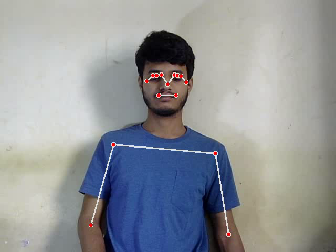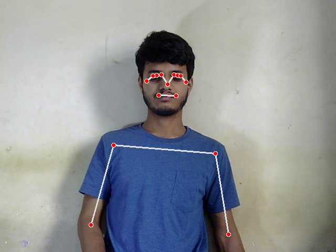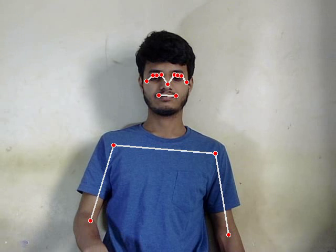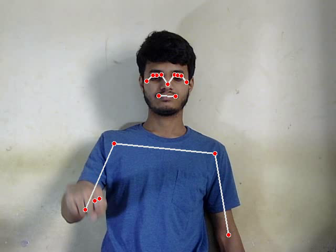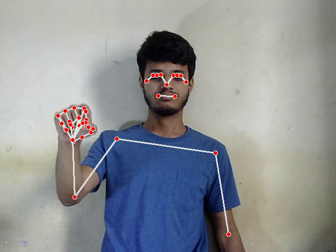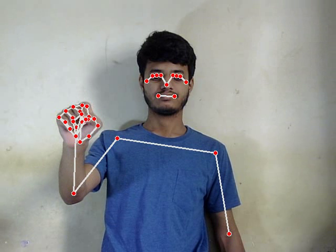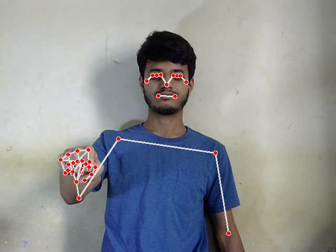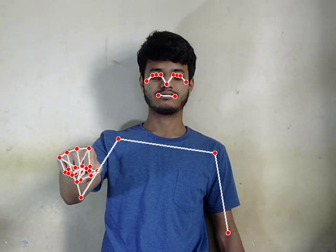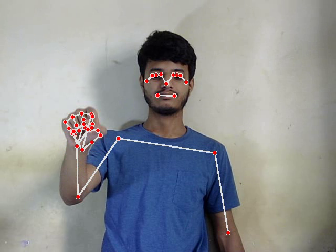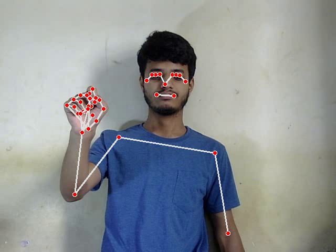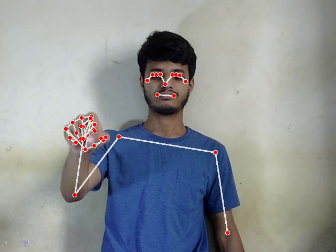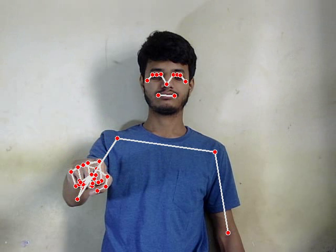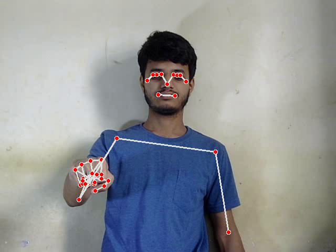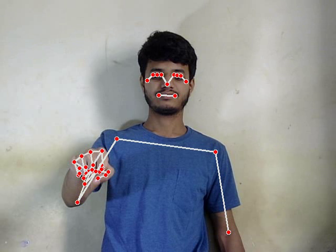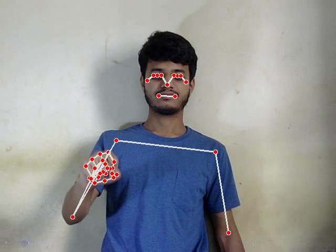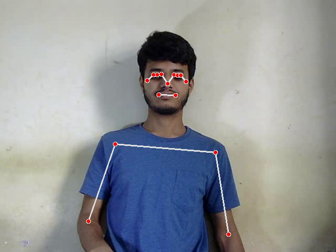yes